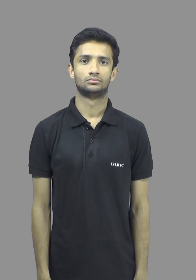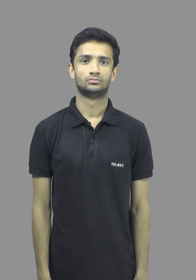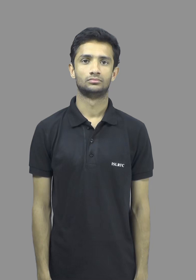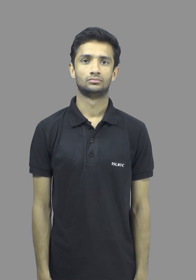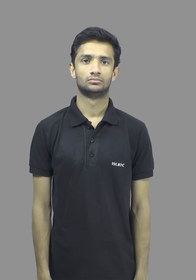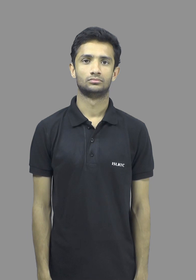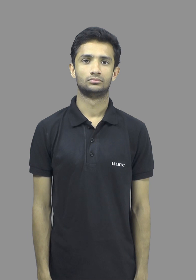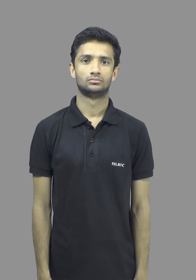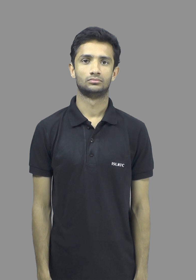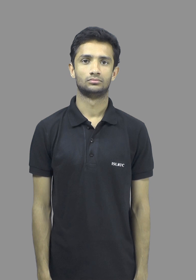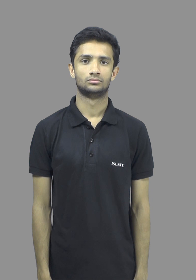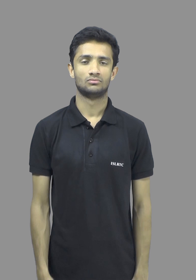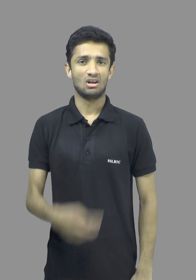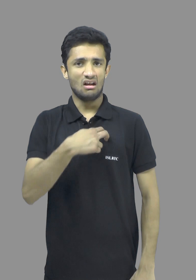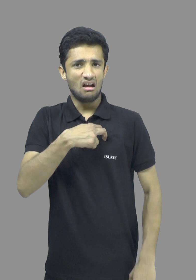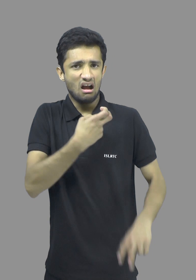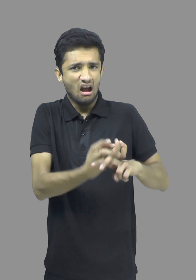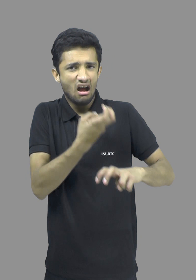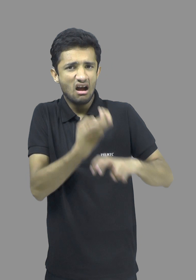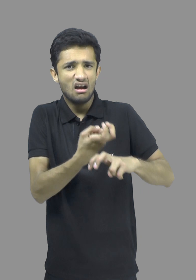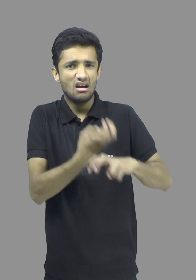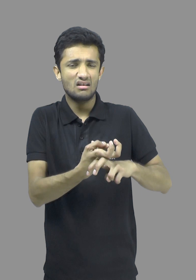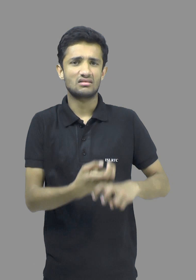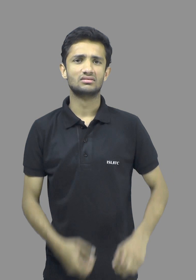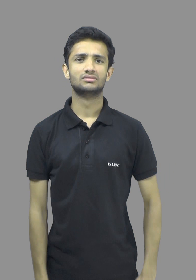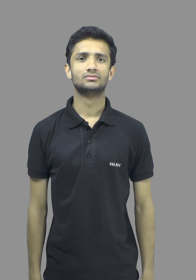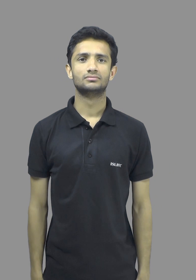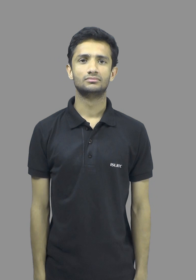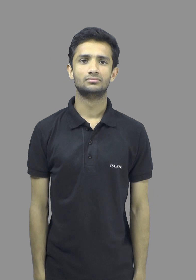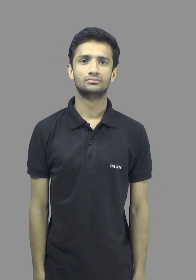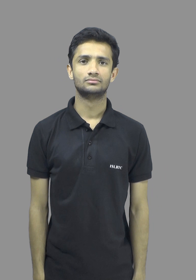Cruel Callous Harsh Ruthless